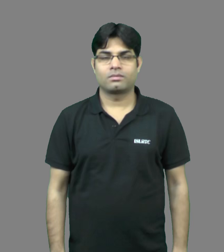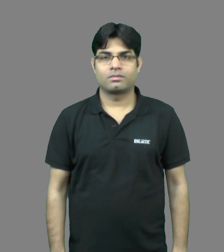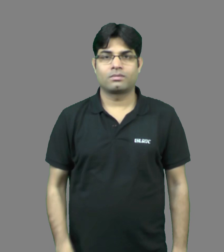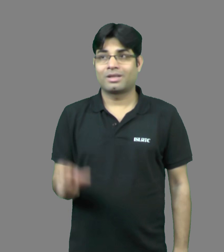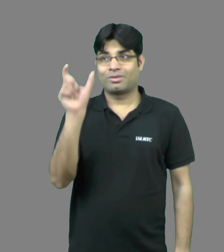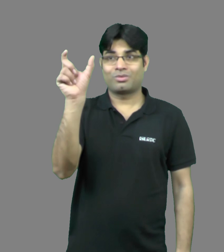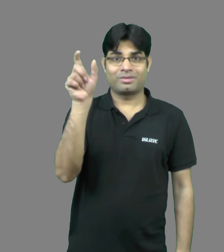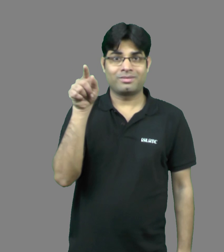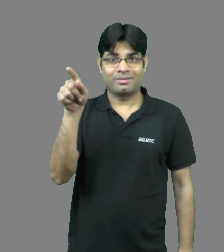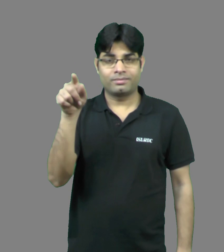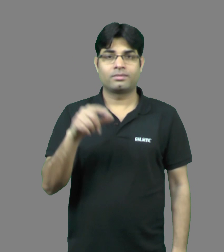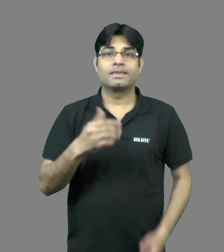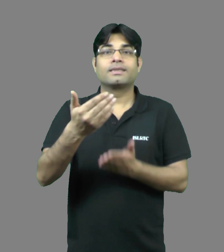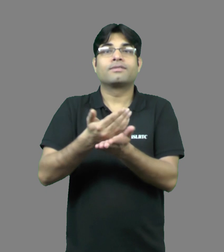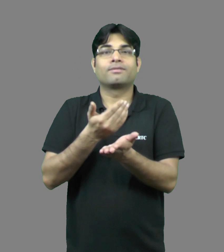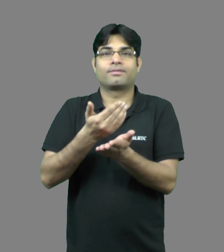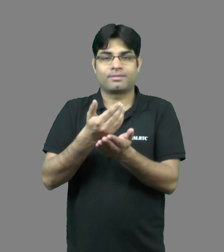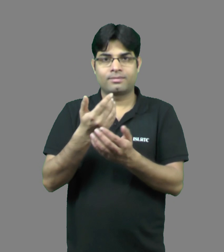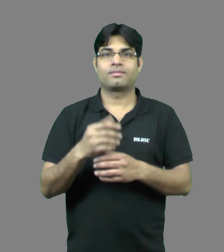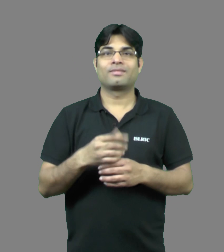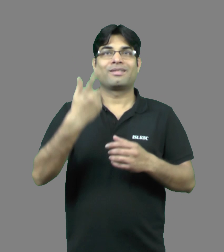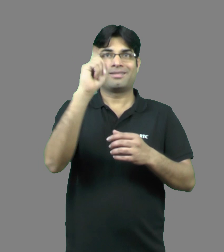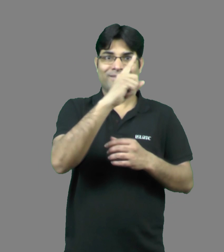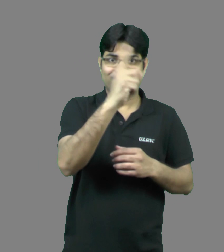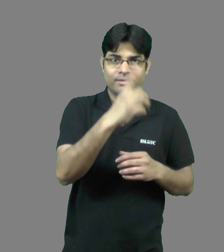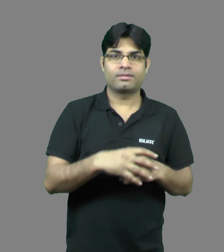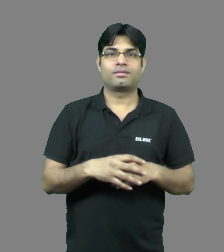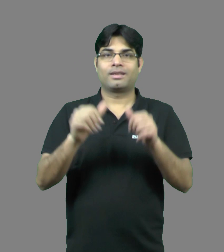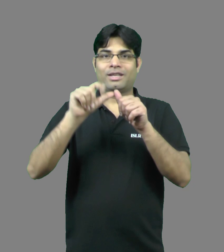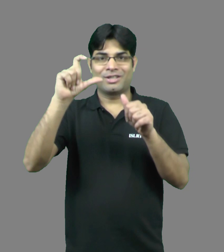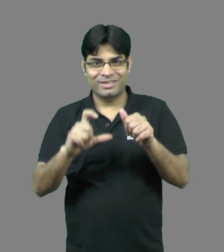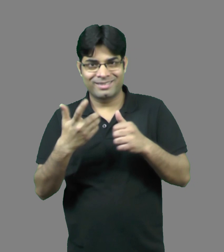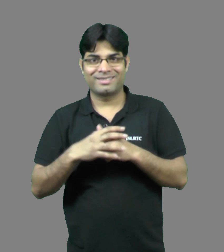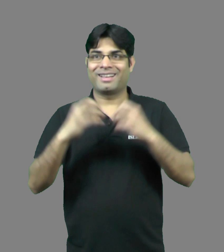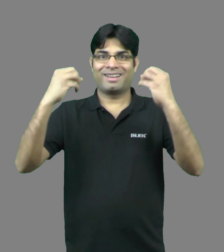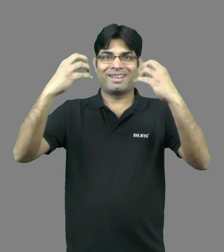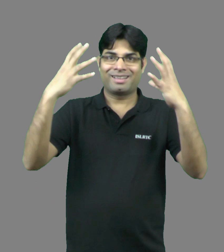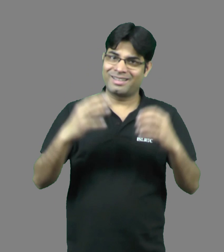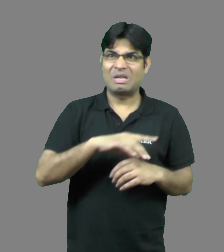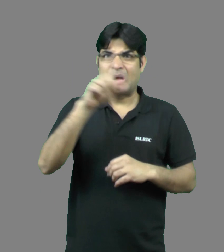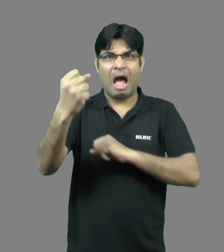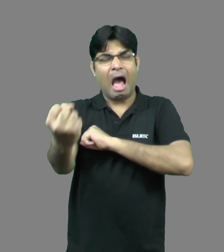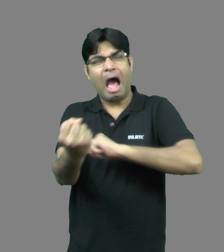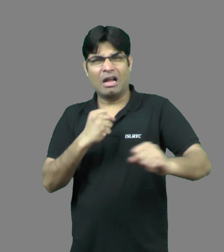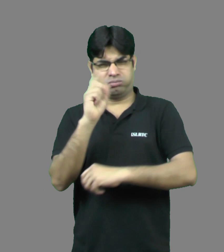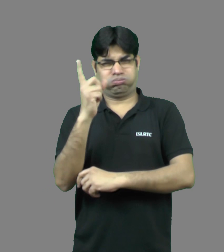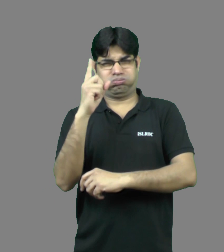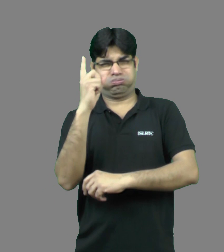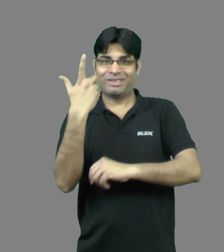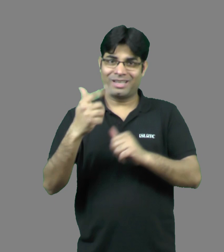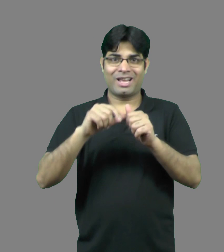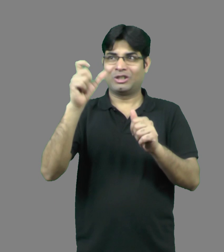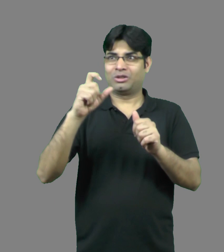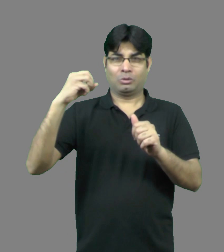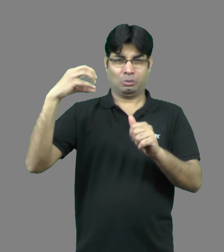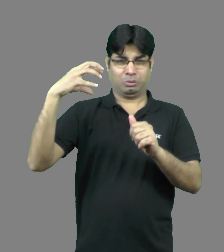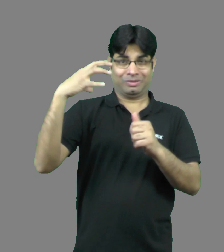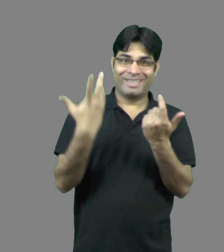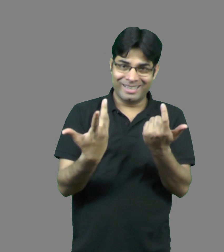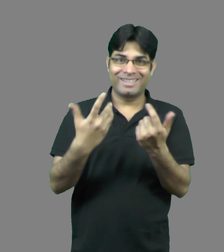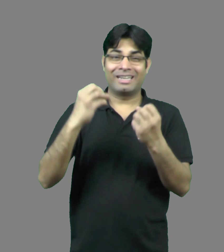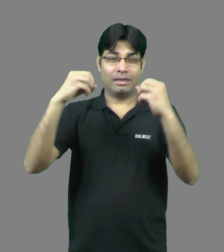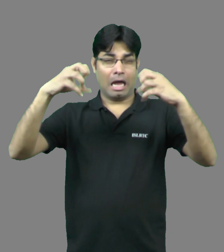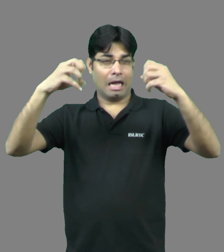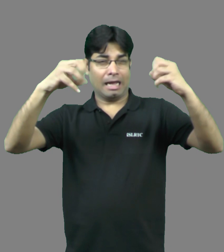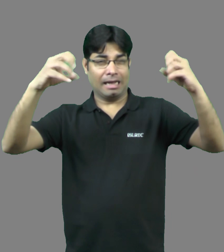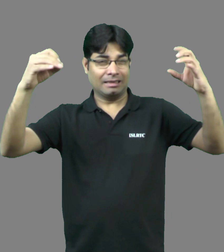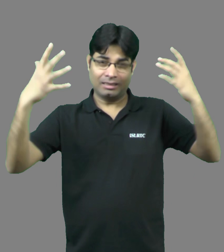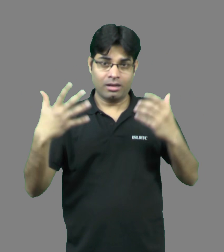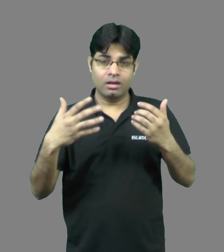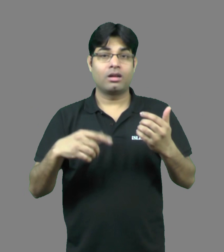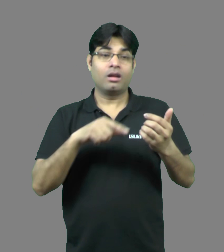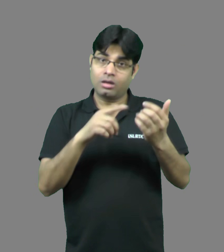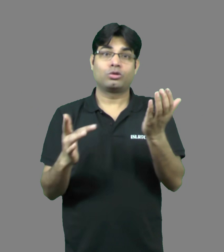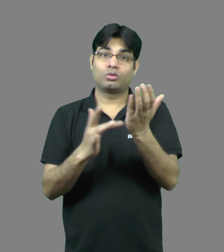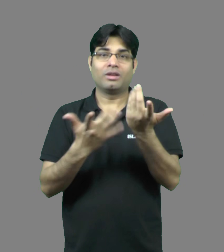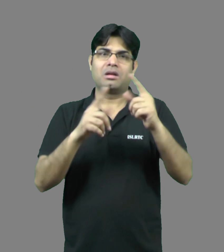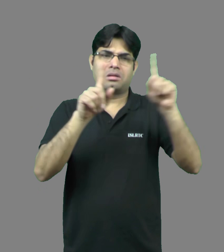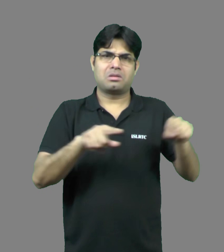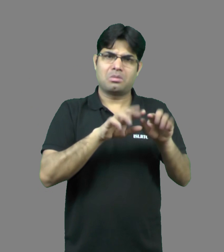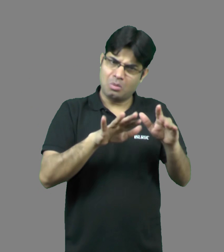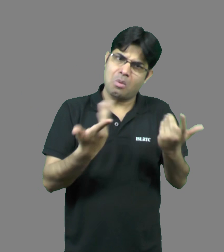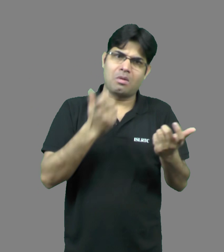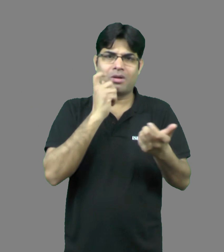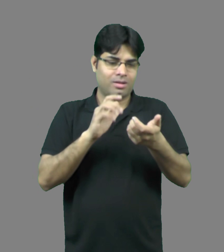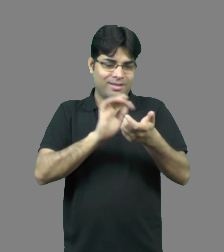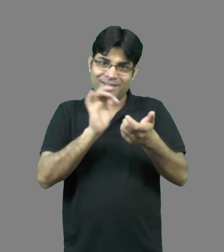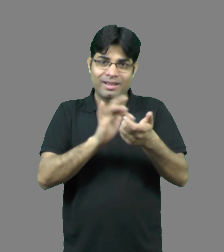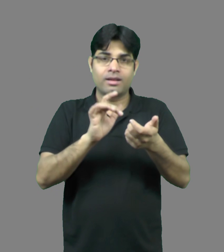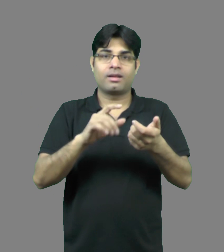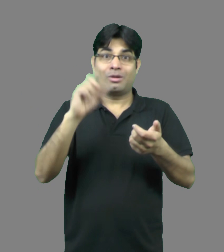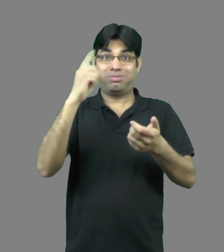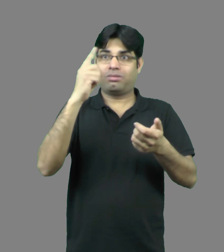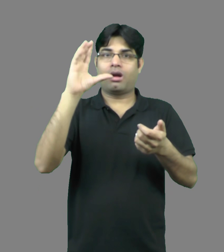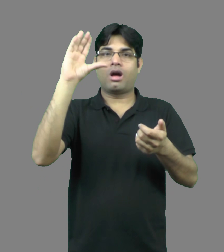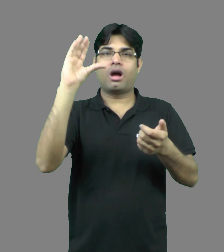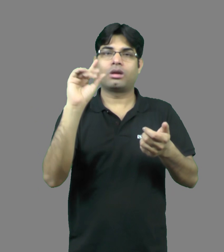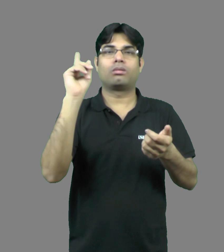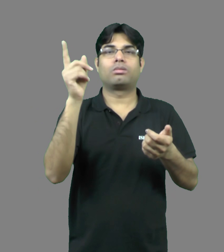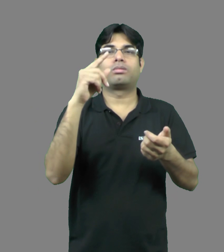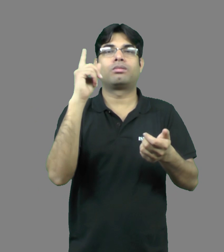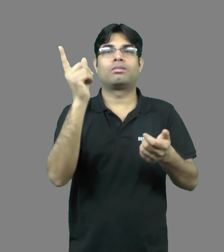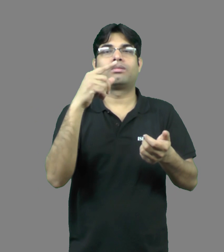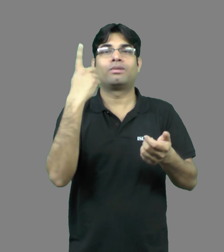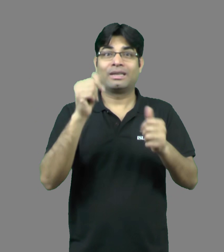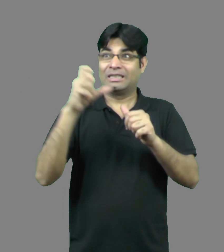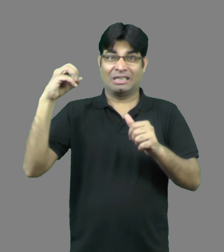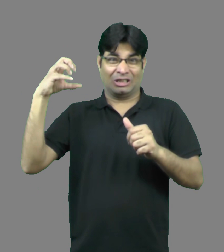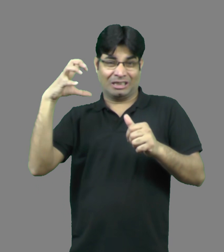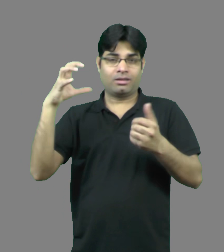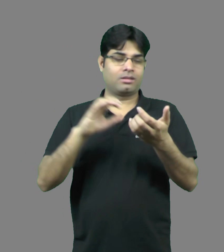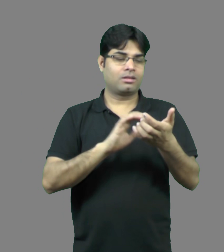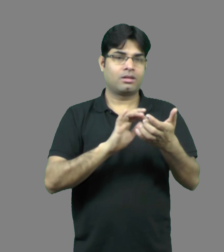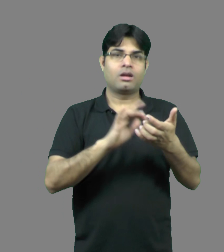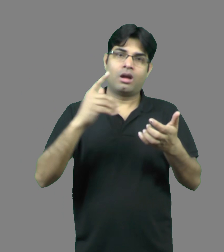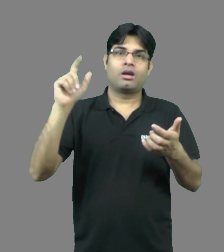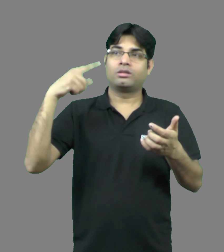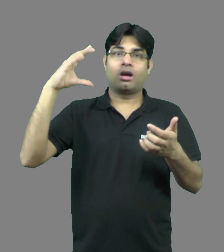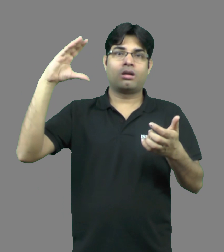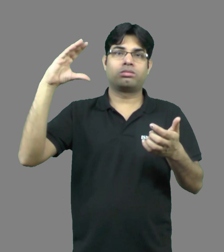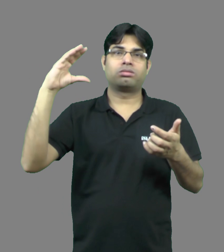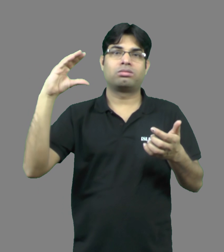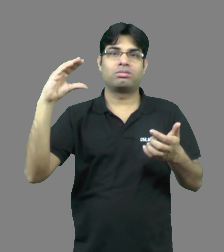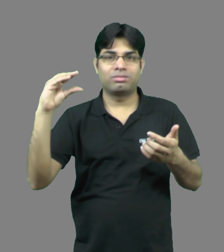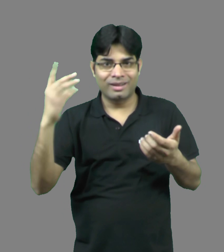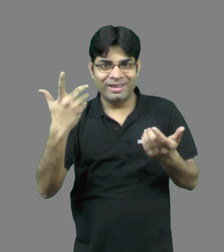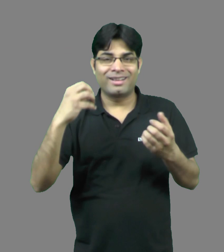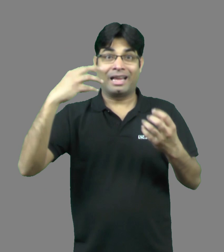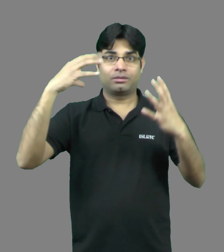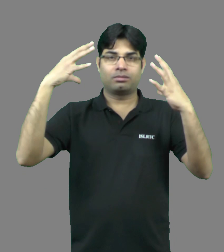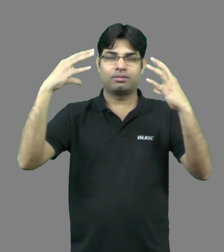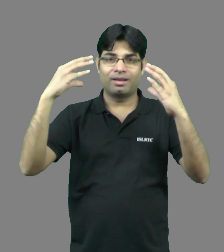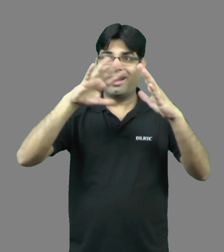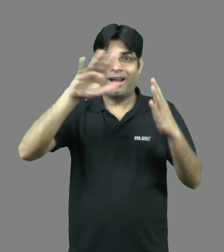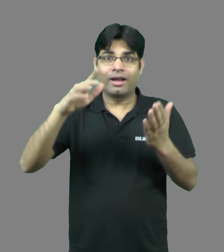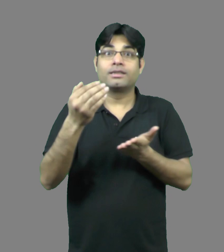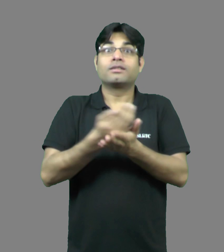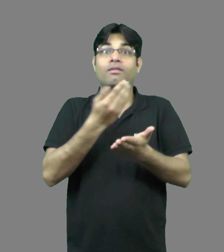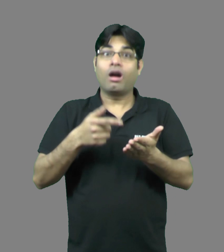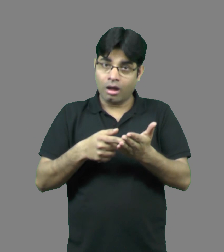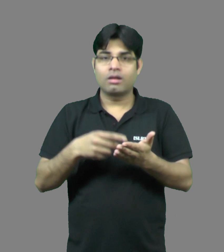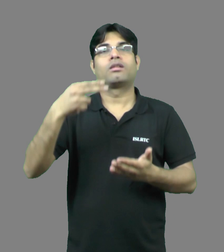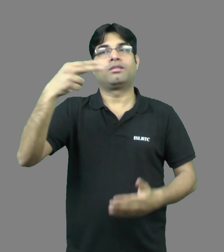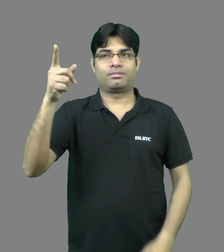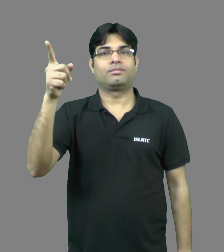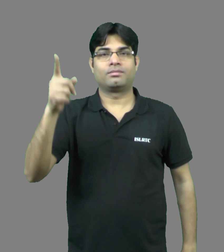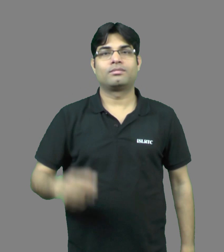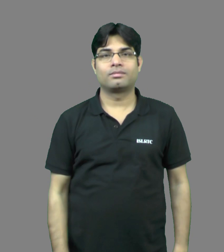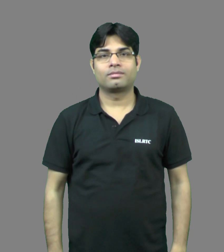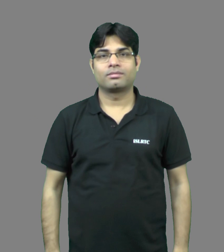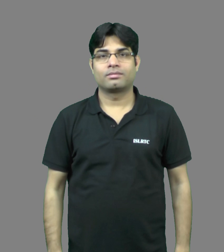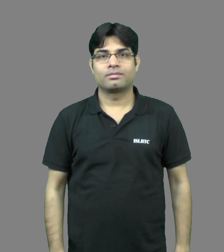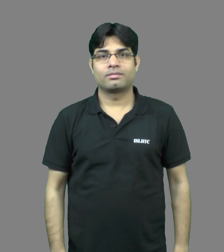Energy Management